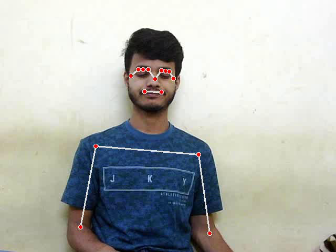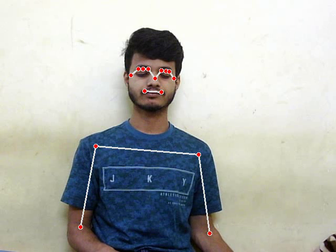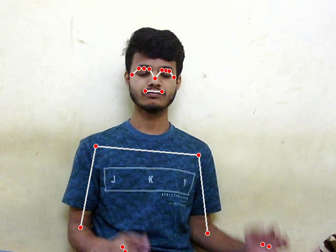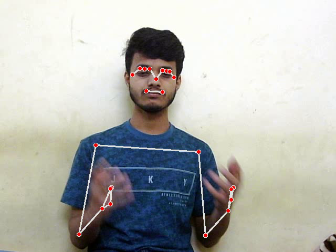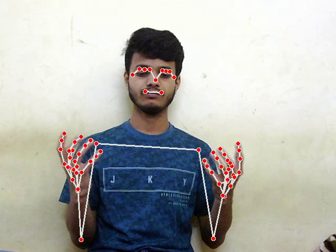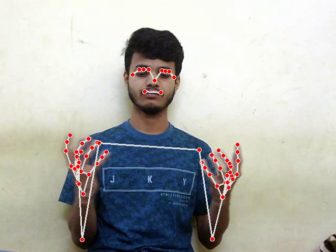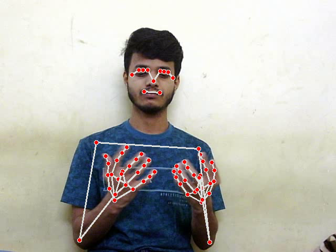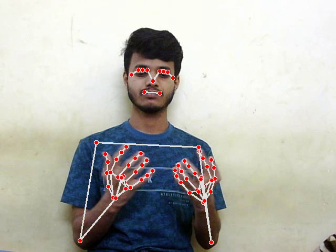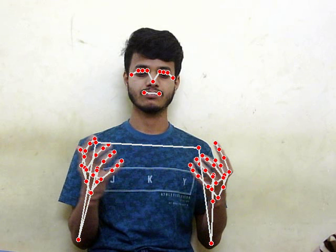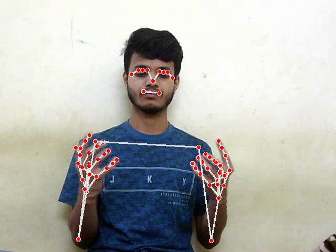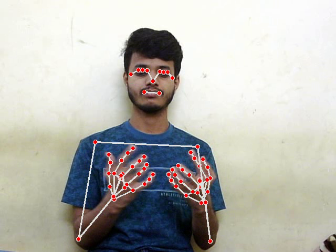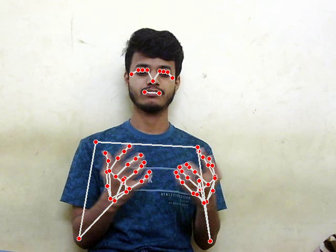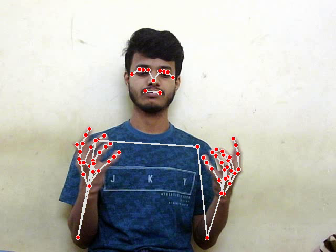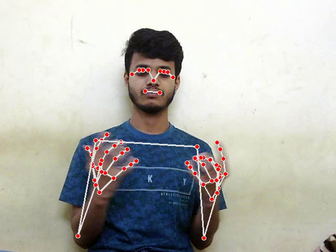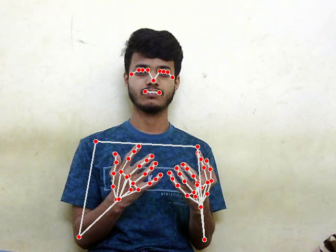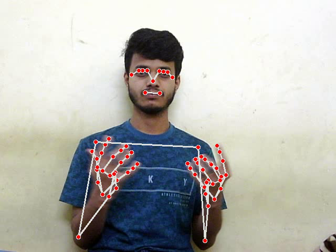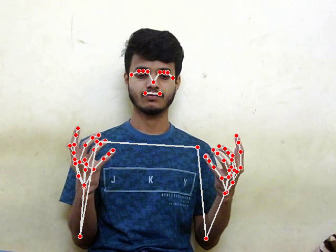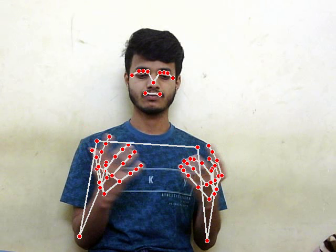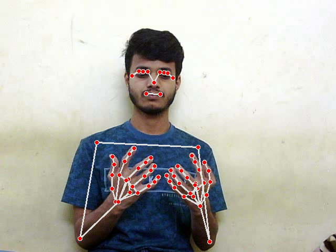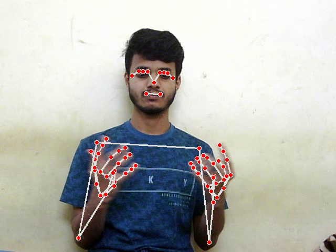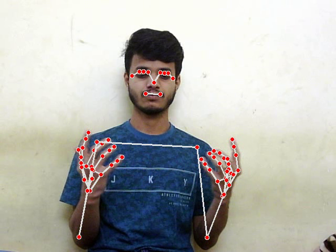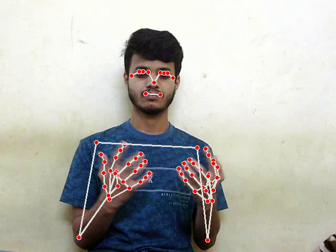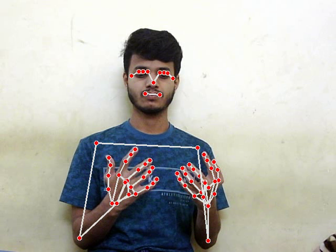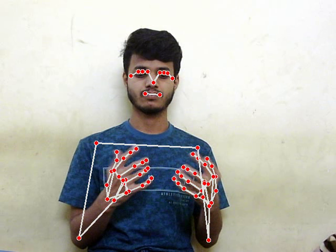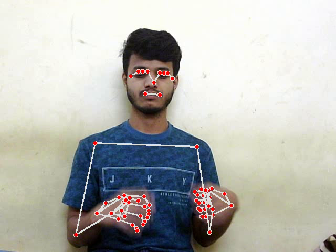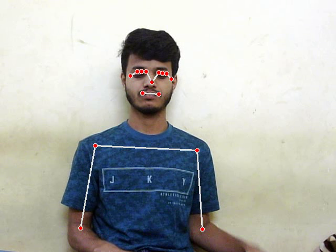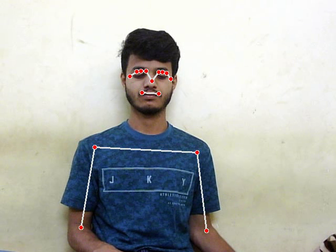what